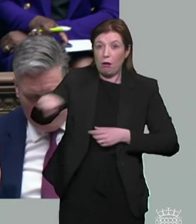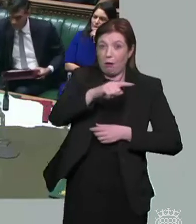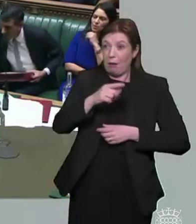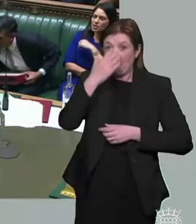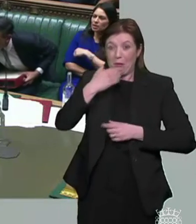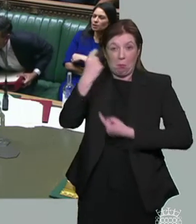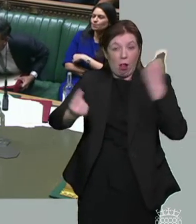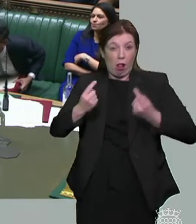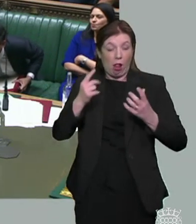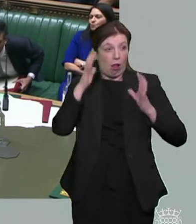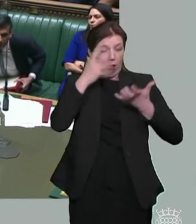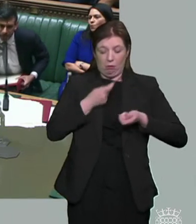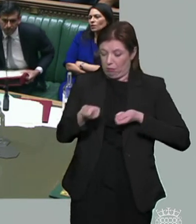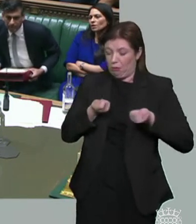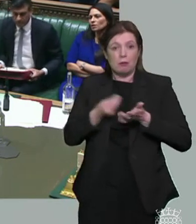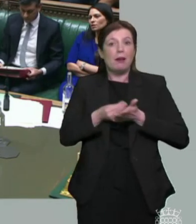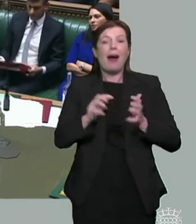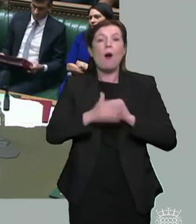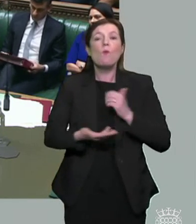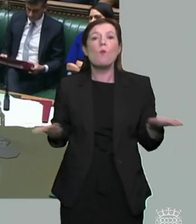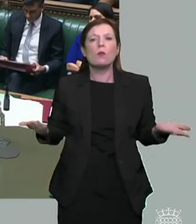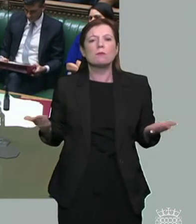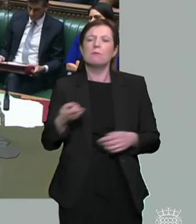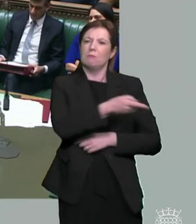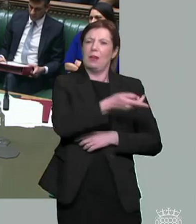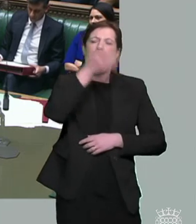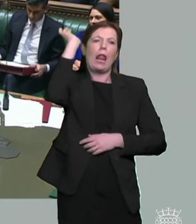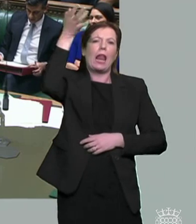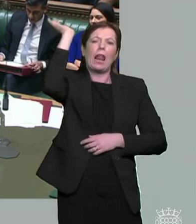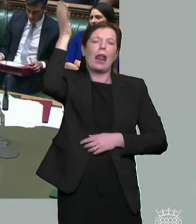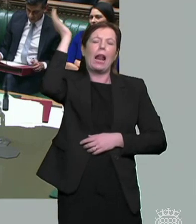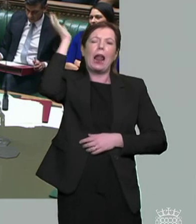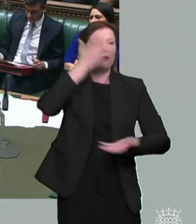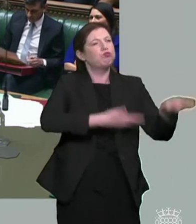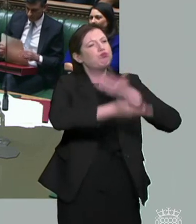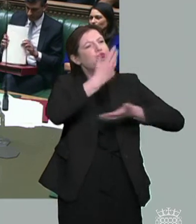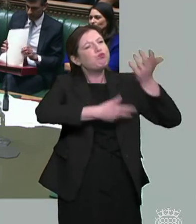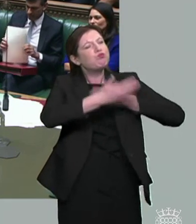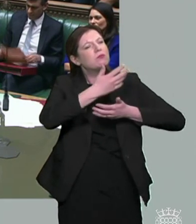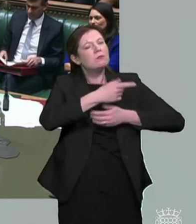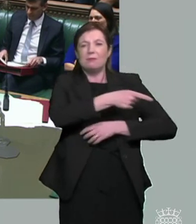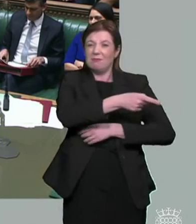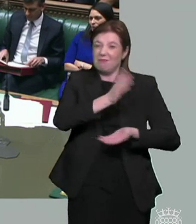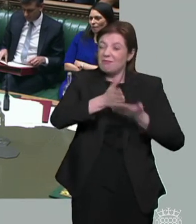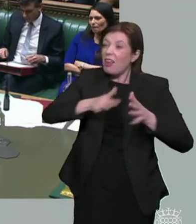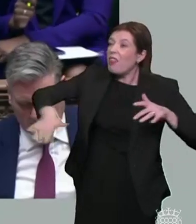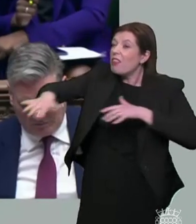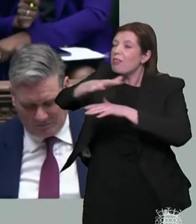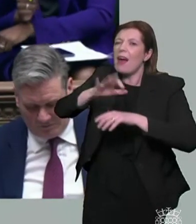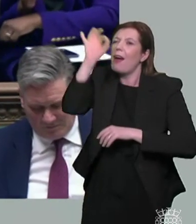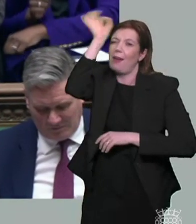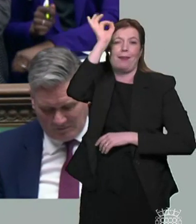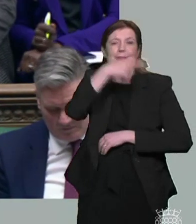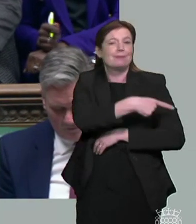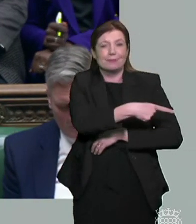For all his words, it is clear that the Chancellor does not understand the scale of the challenge.